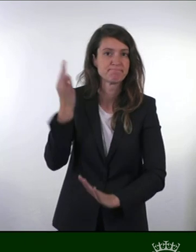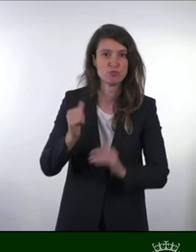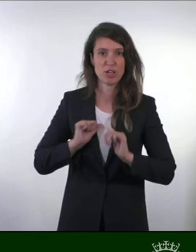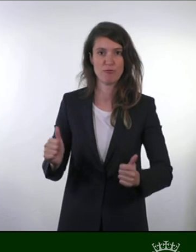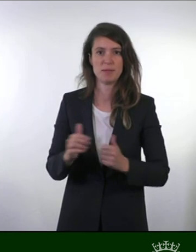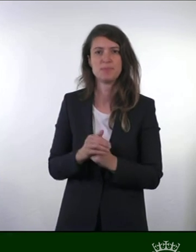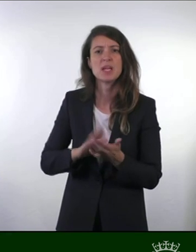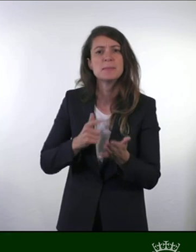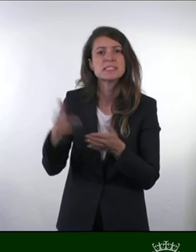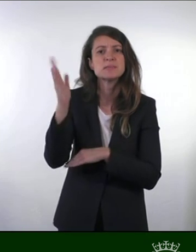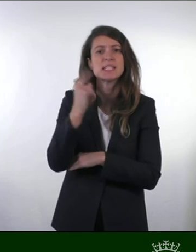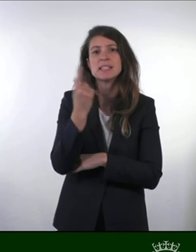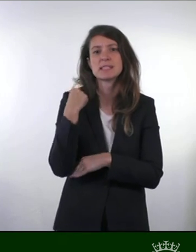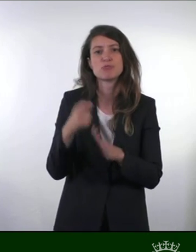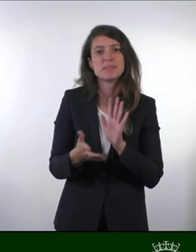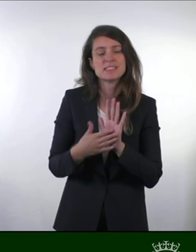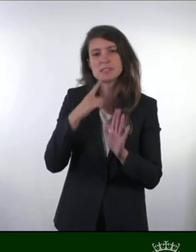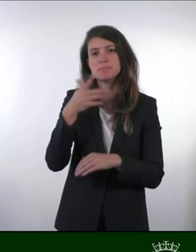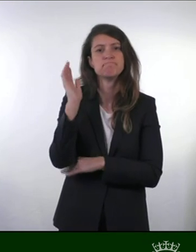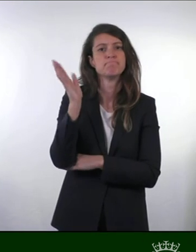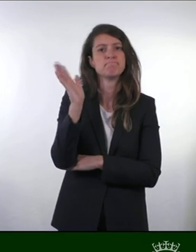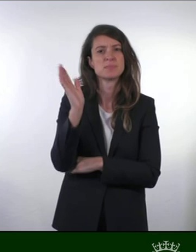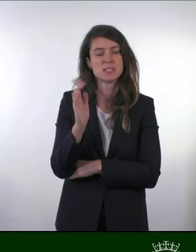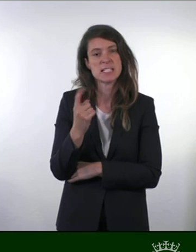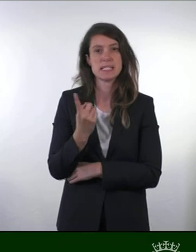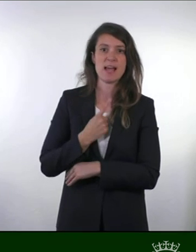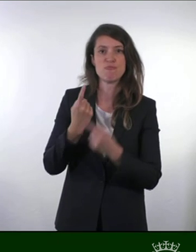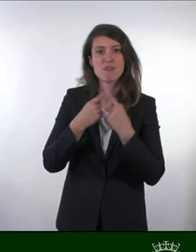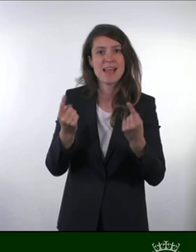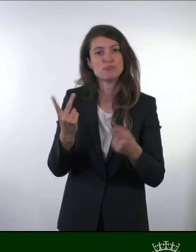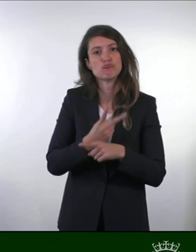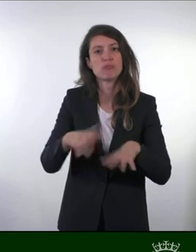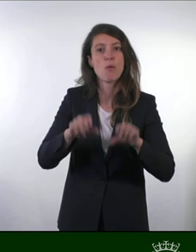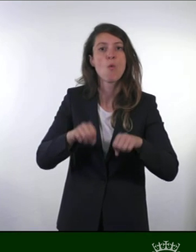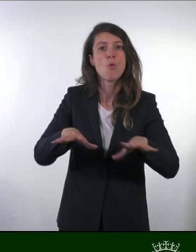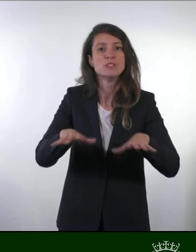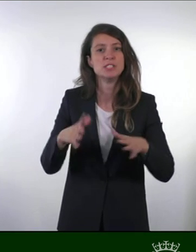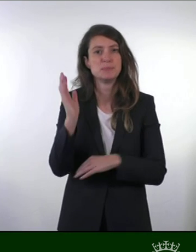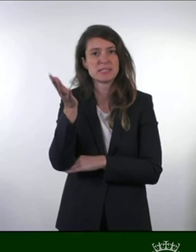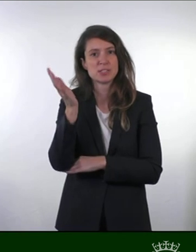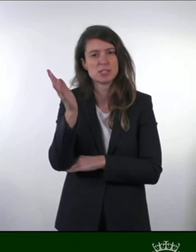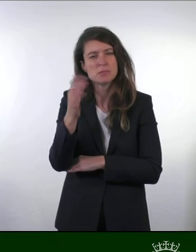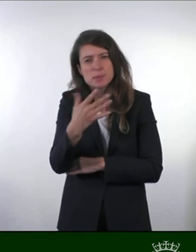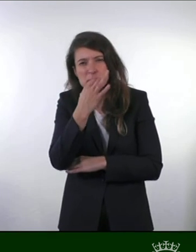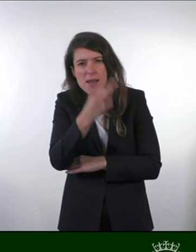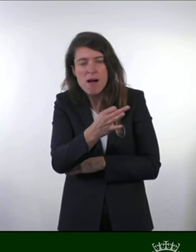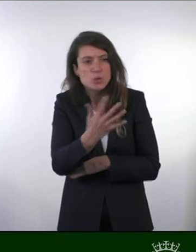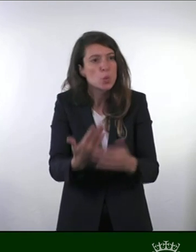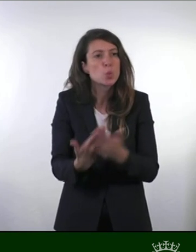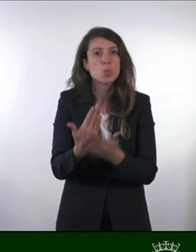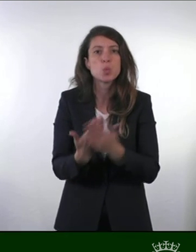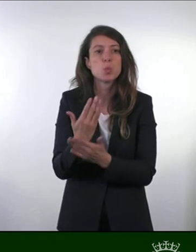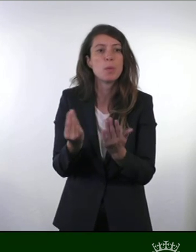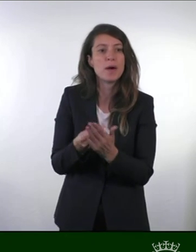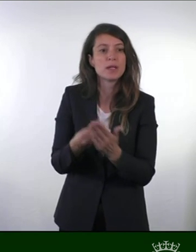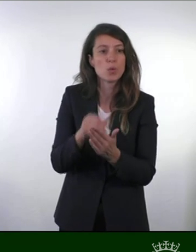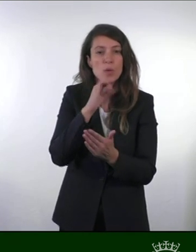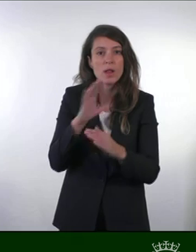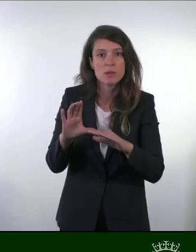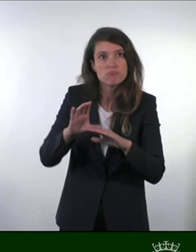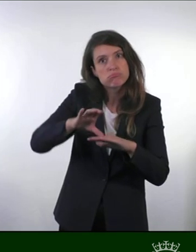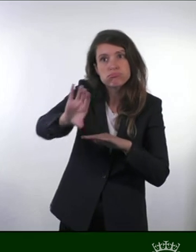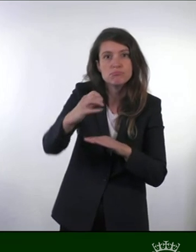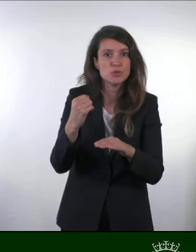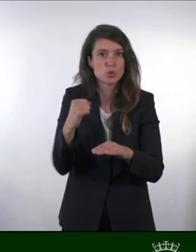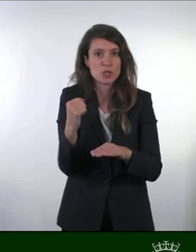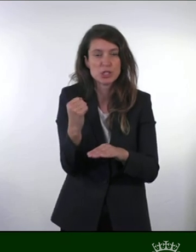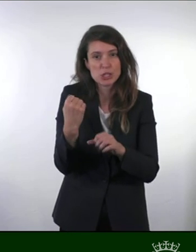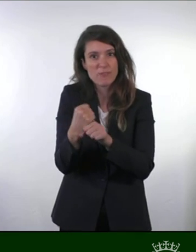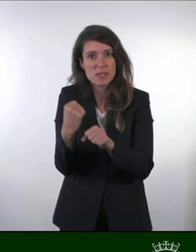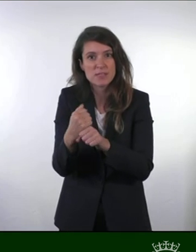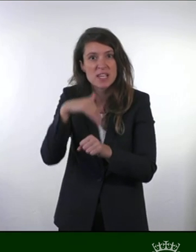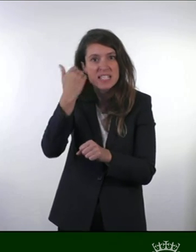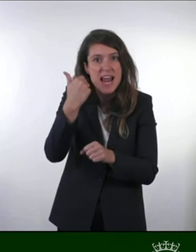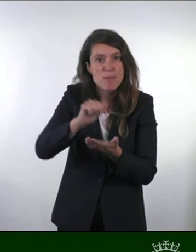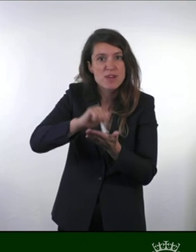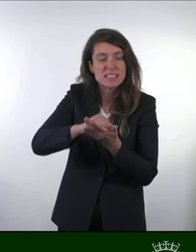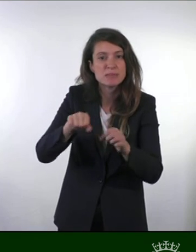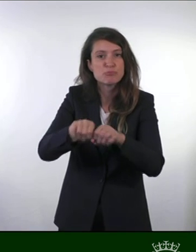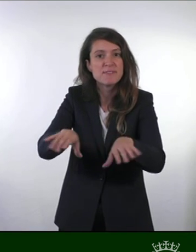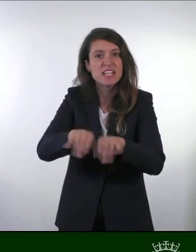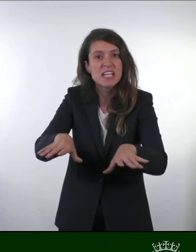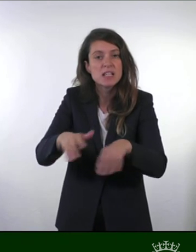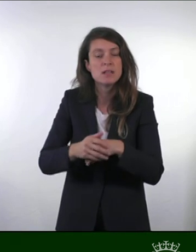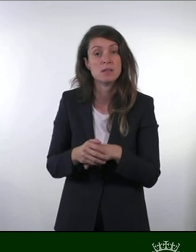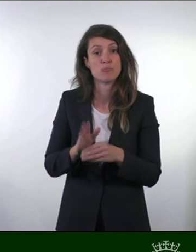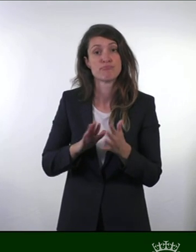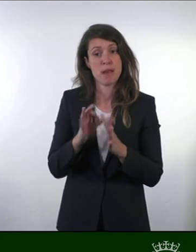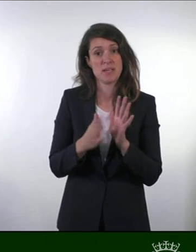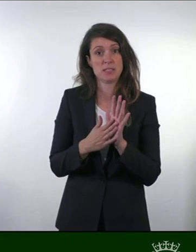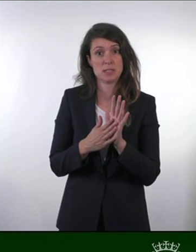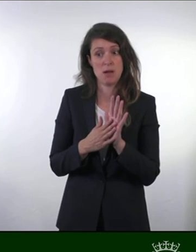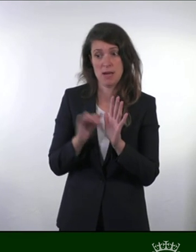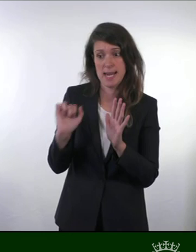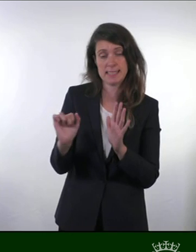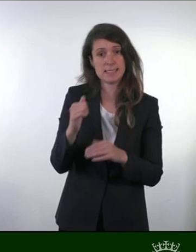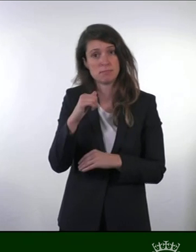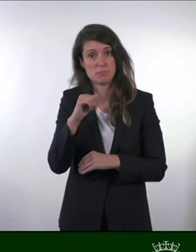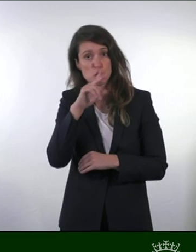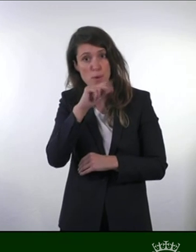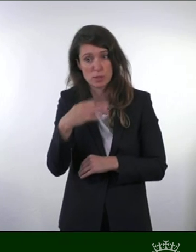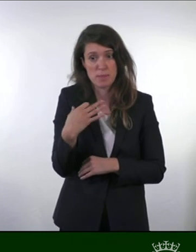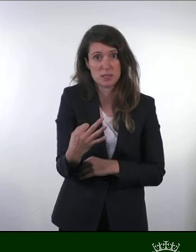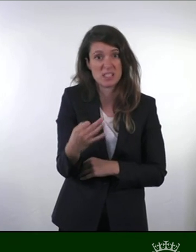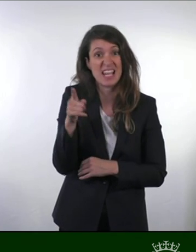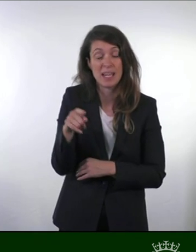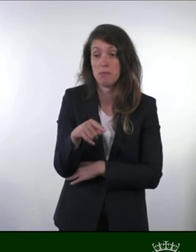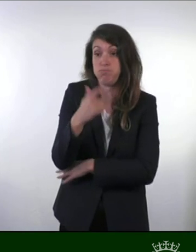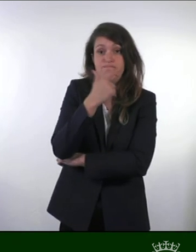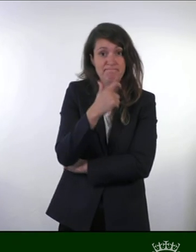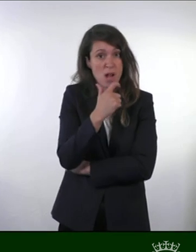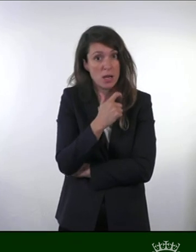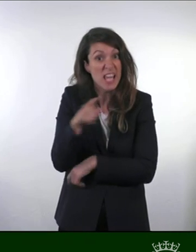Yesterday, the Prime Minister delivered his self-proclaimed relaunch speech, but when asked at the daily press briefing what new money will be given to the Scottish Government, the Prime Minister’s official spokesperson laughed—laughed, Mr Speaker.